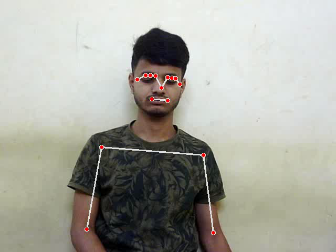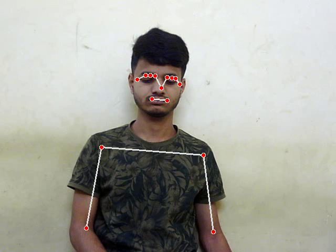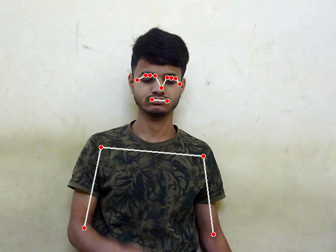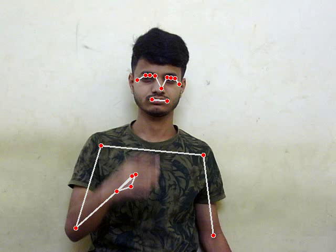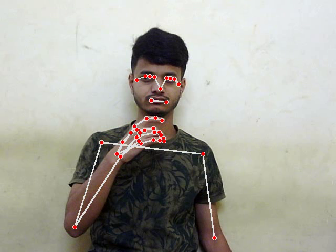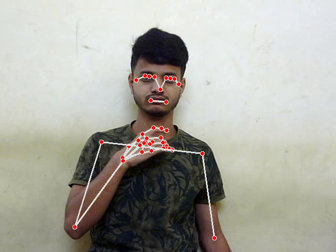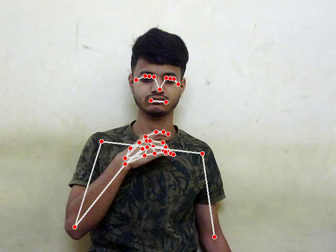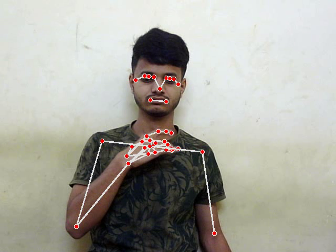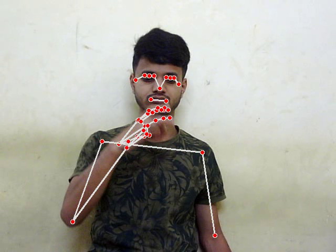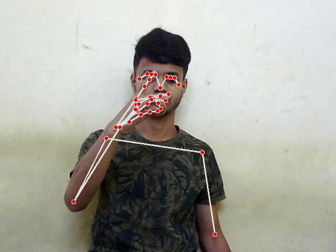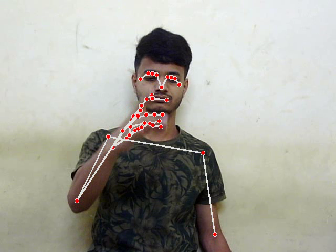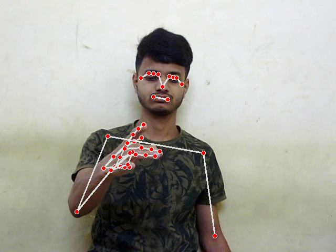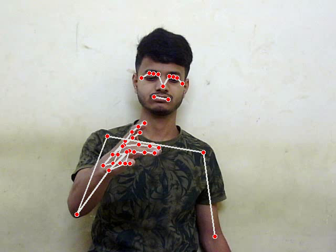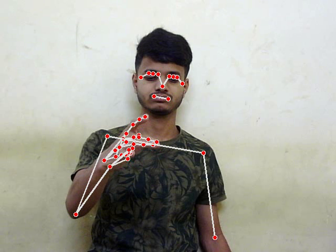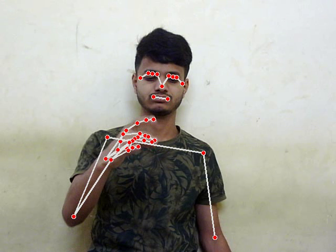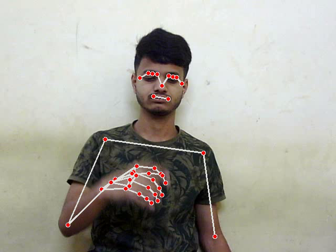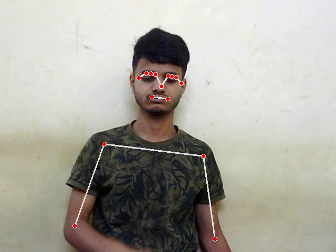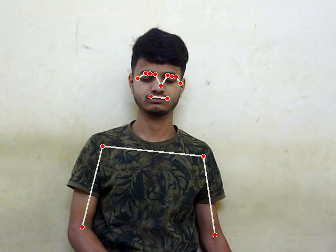like